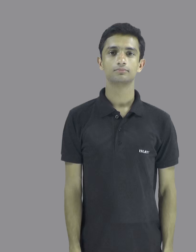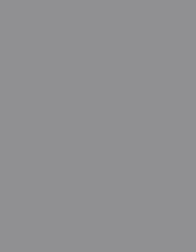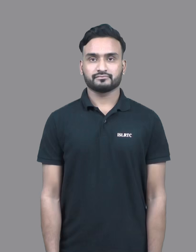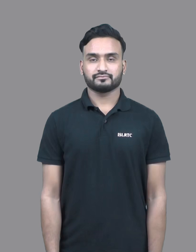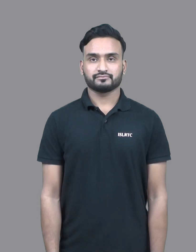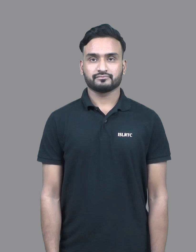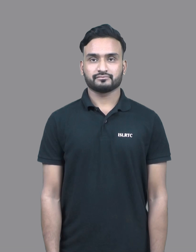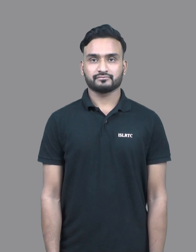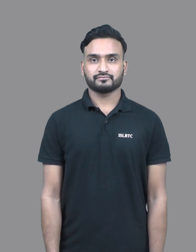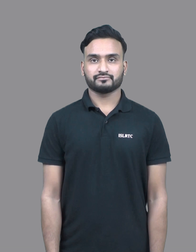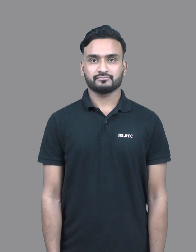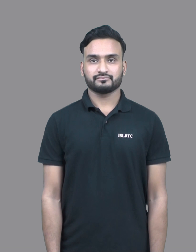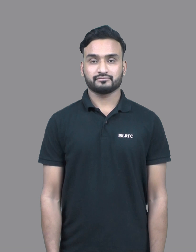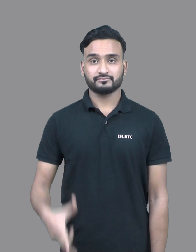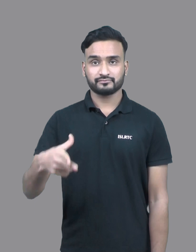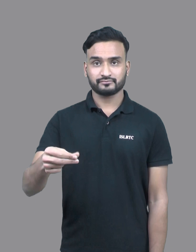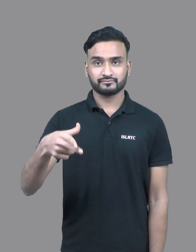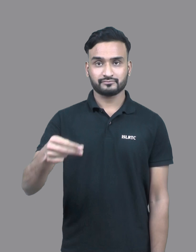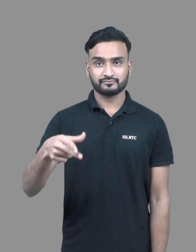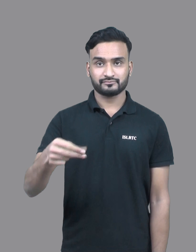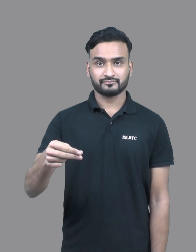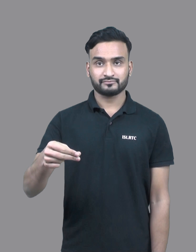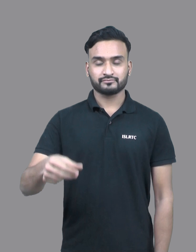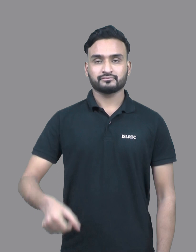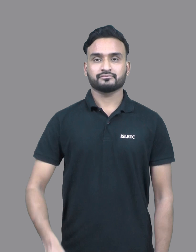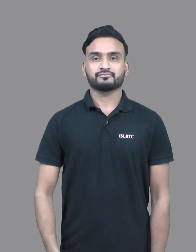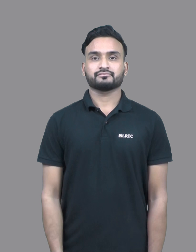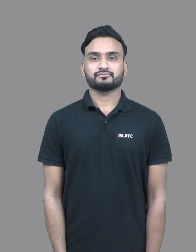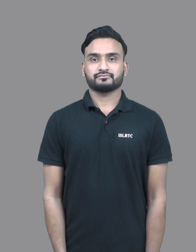Gas Lighter